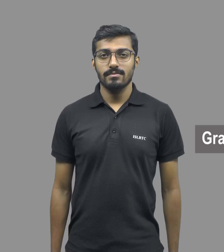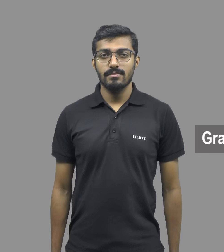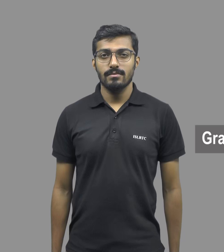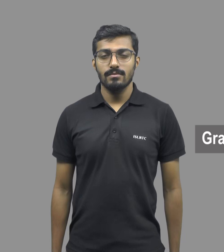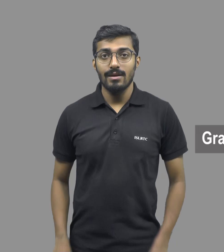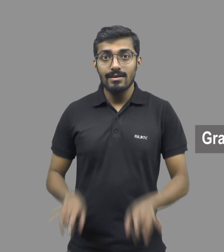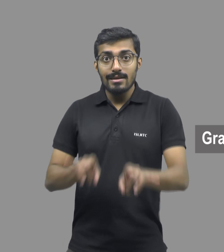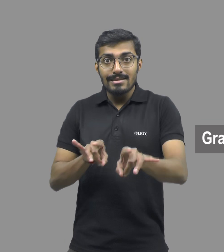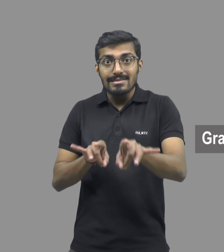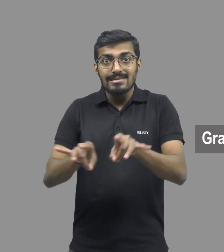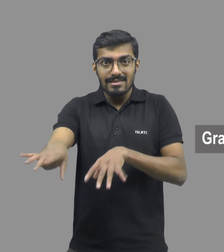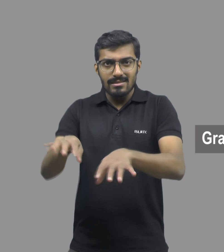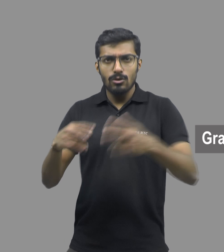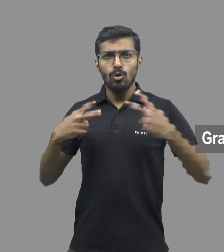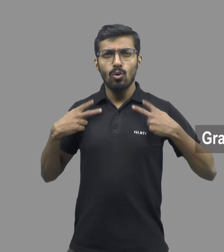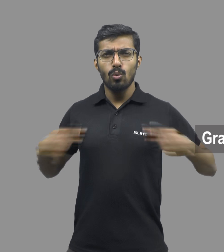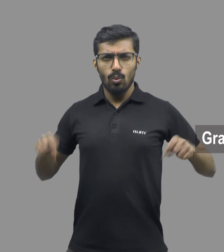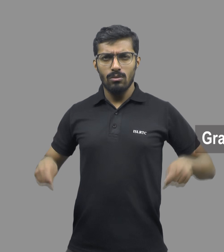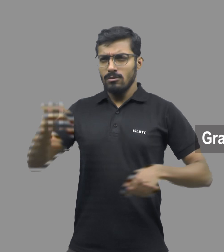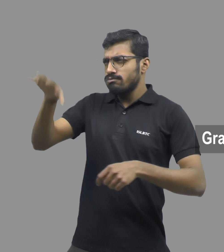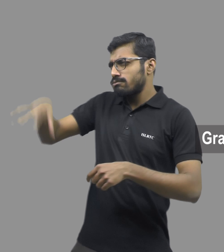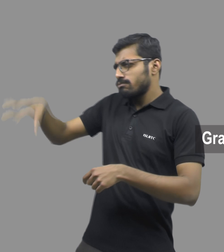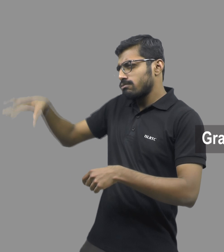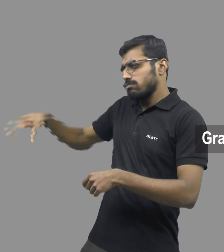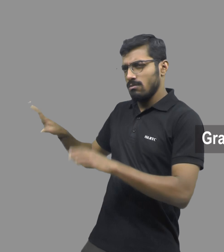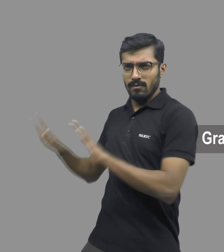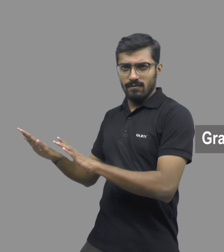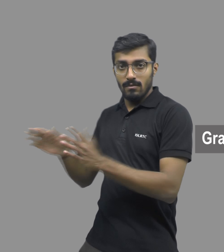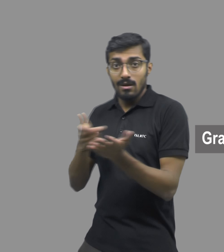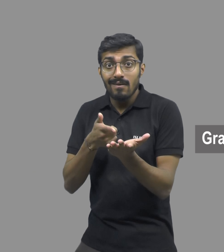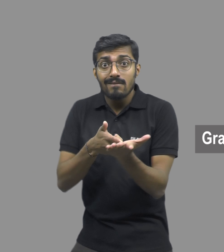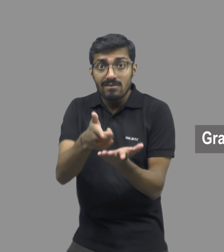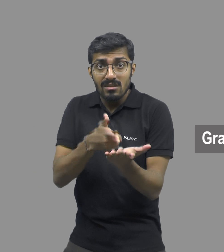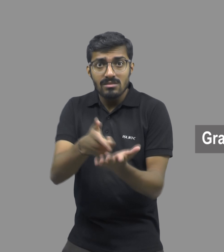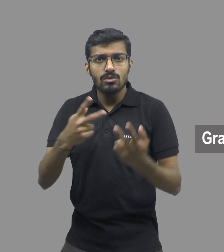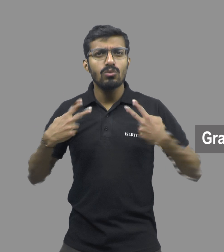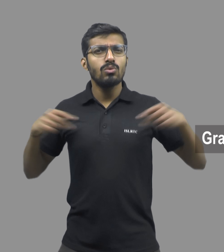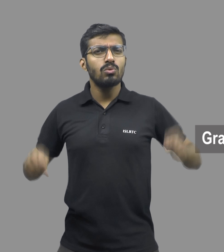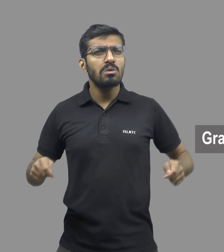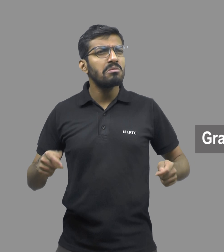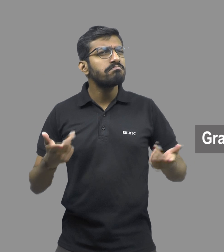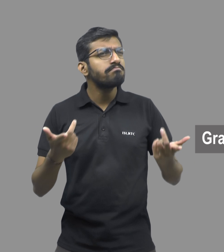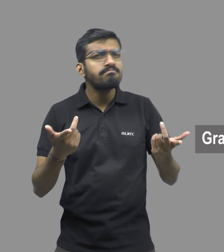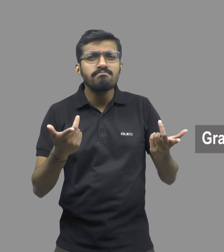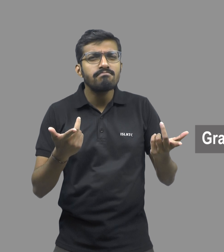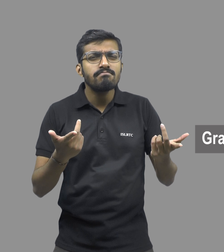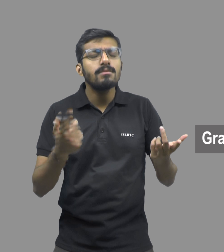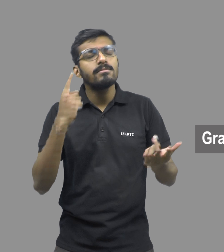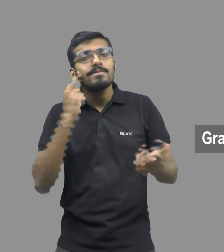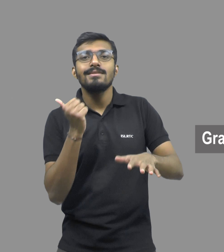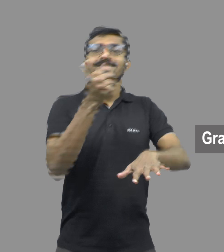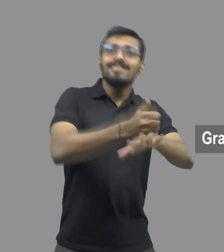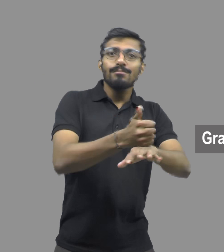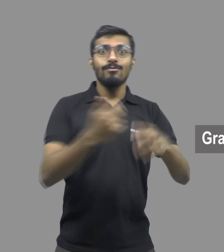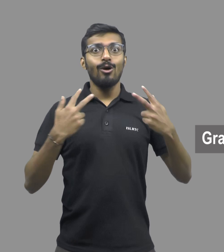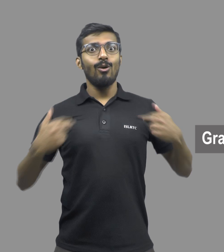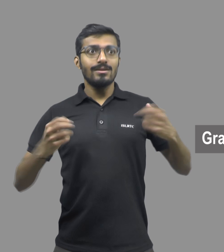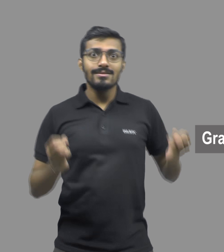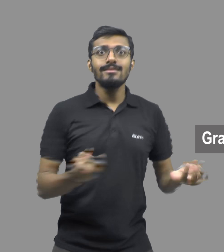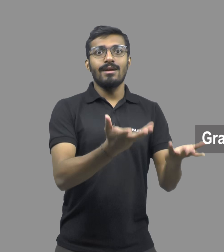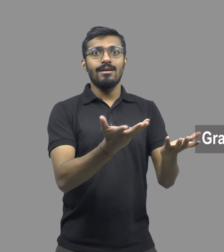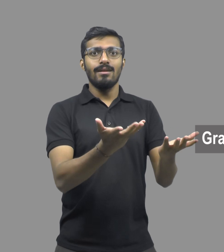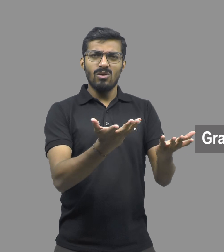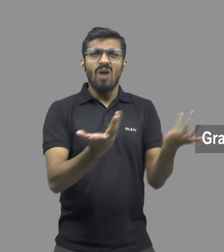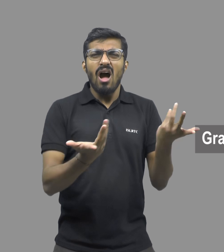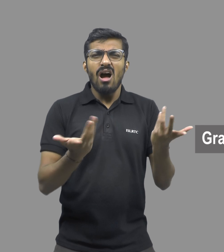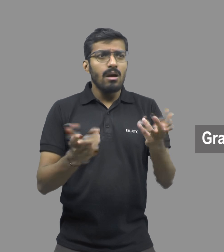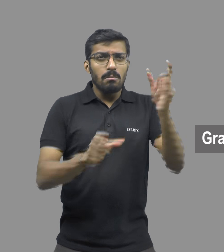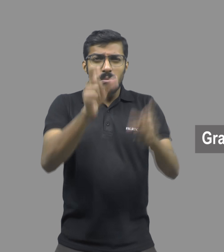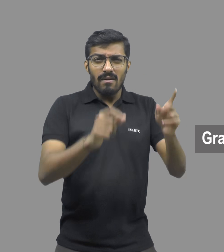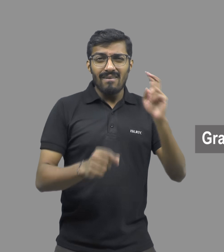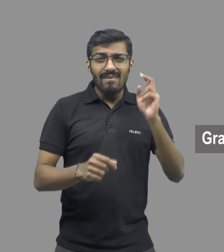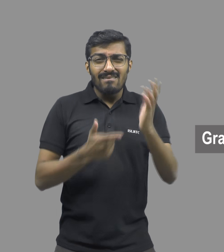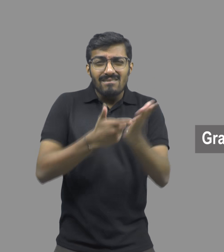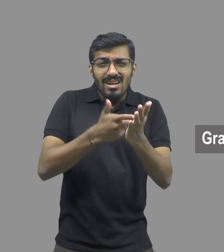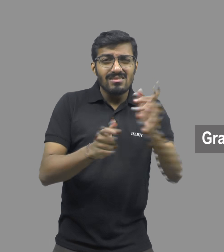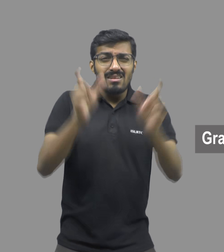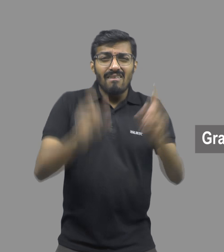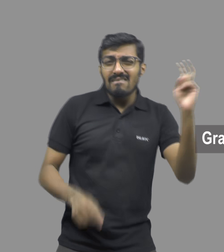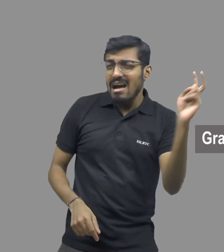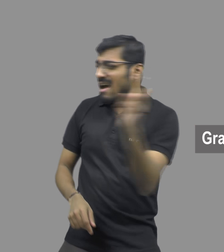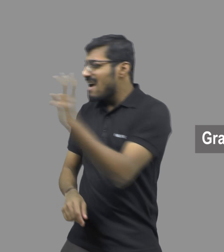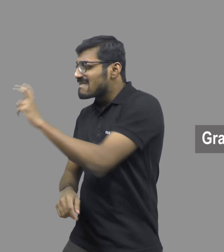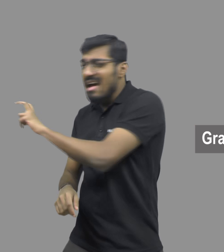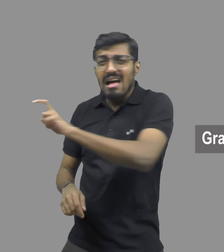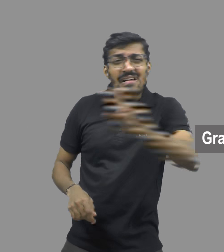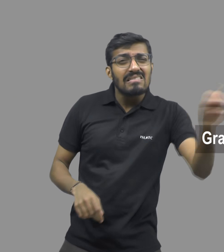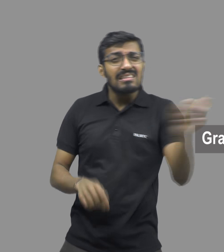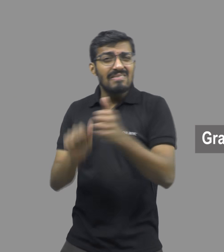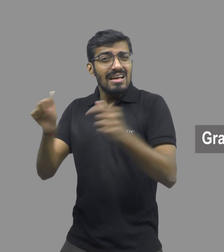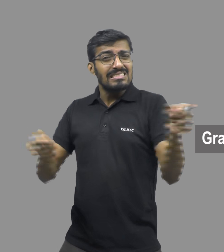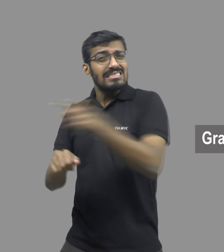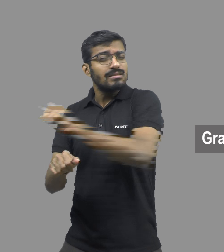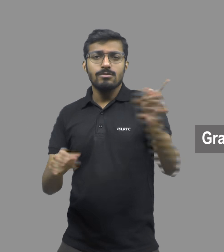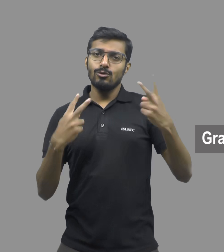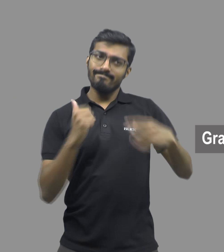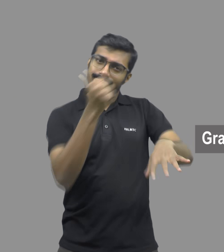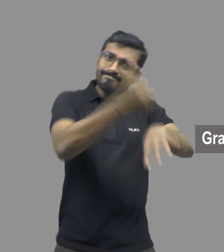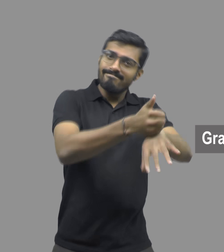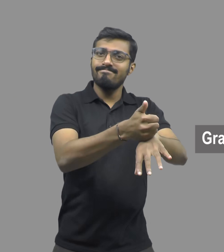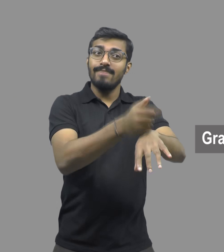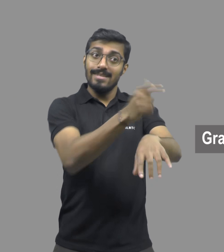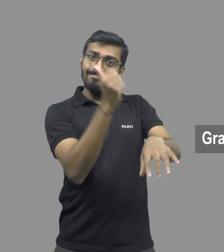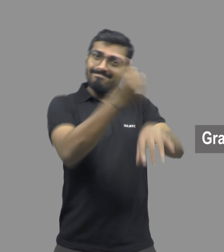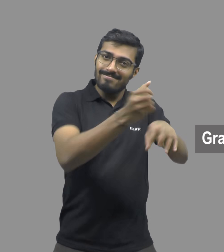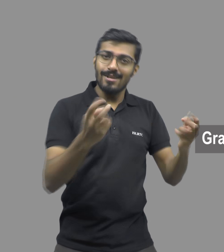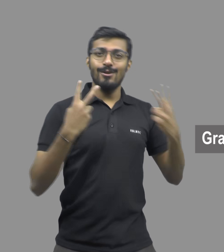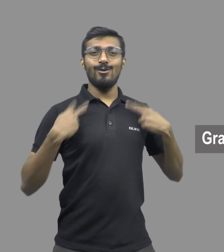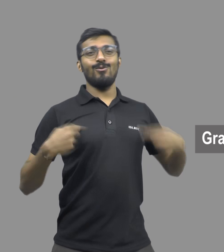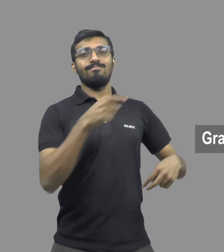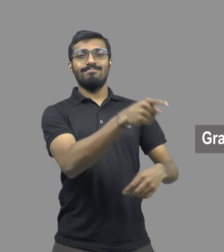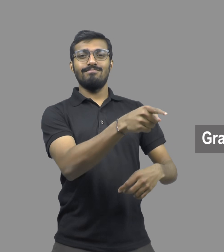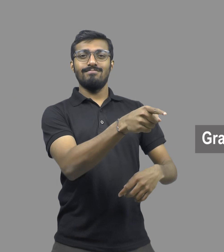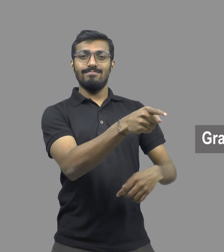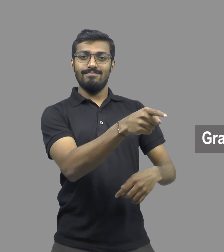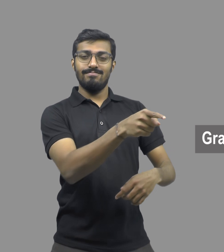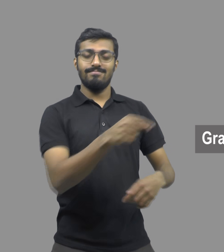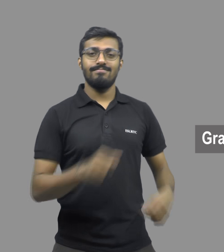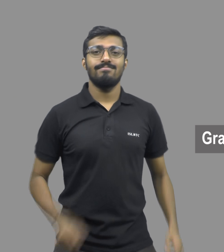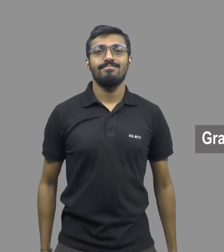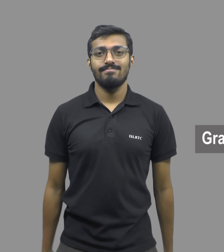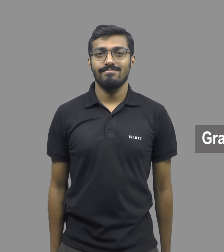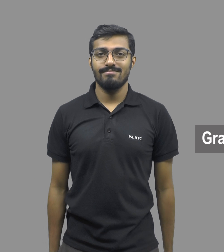Gram Nyayalaya